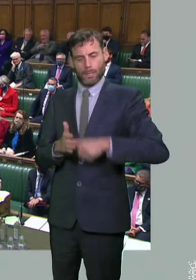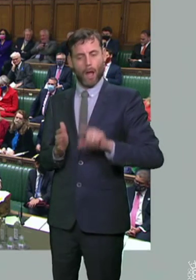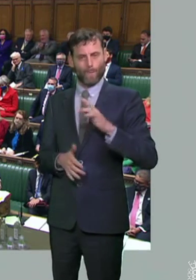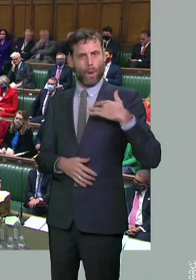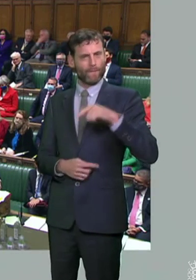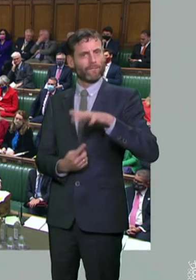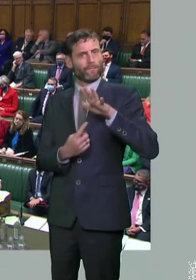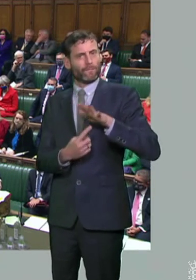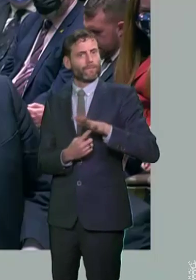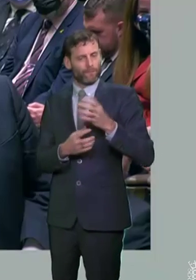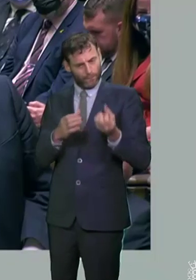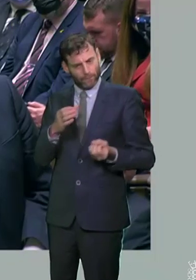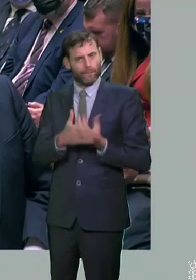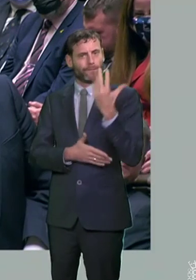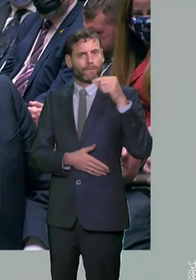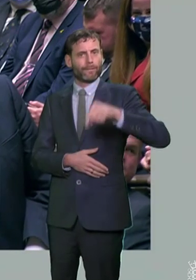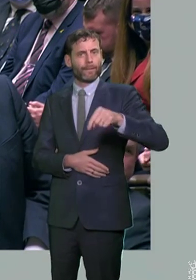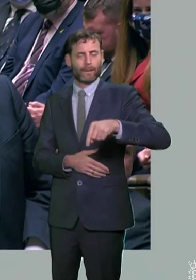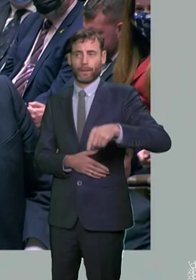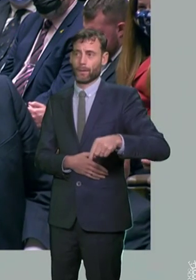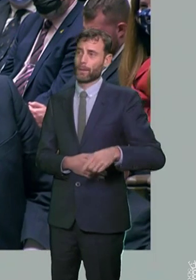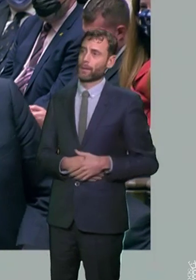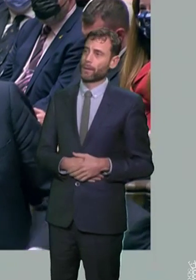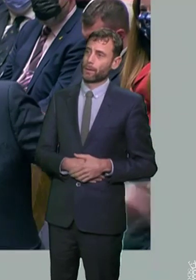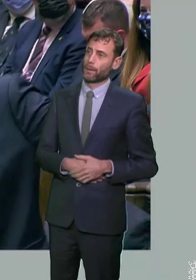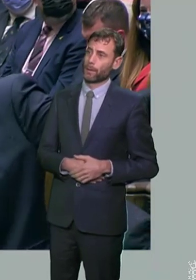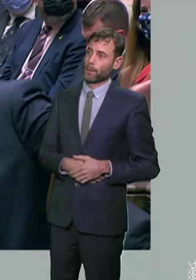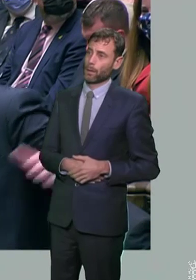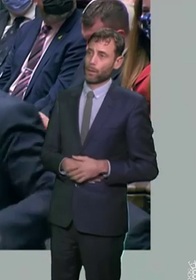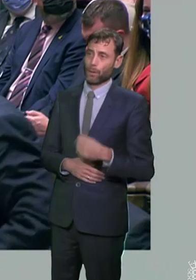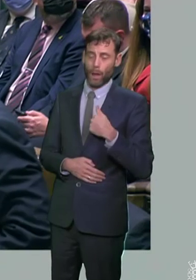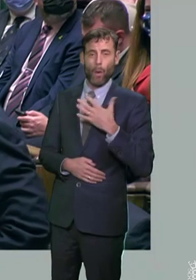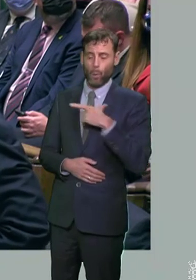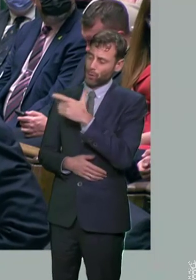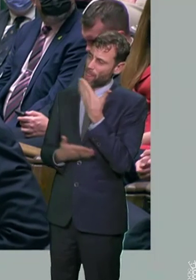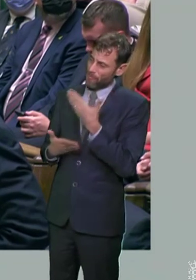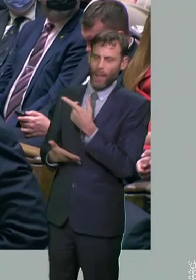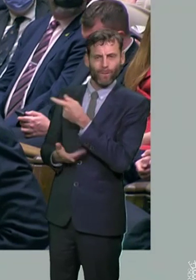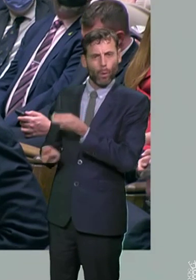I am just looking to see whether my right honourable Friend the Member for South Northamptonshire is still in her place.